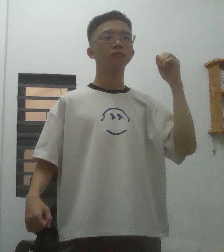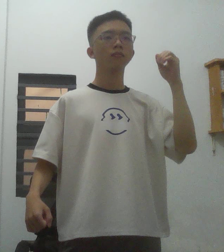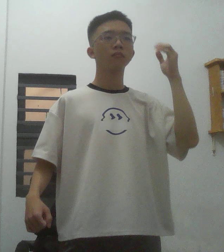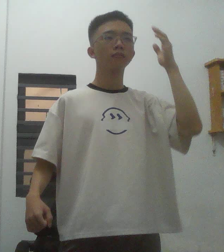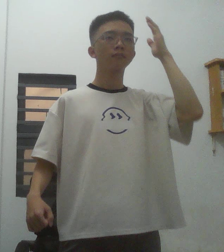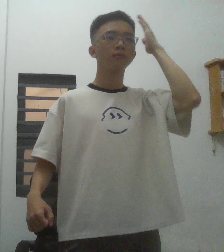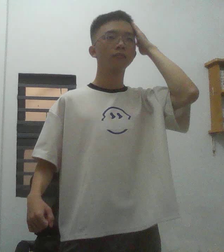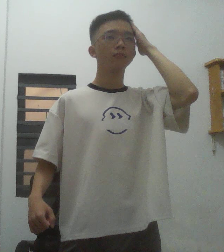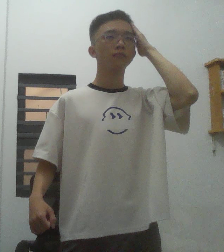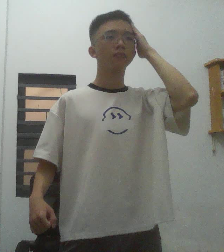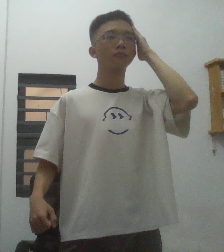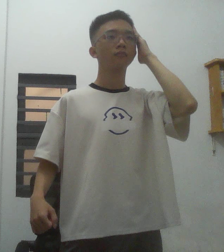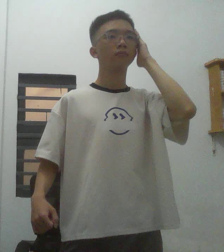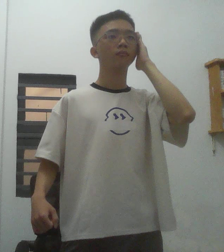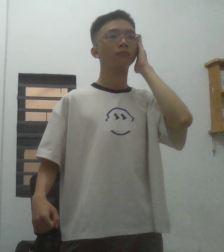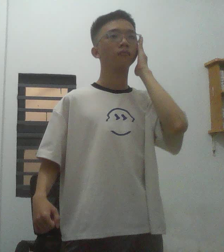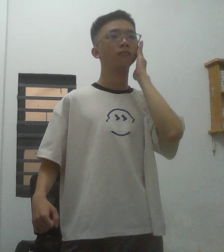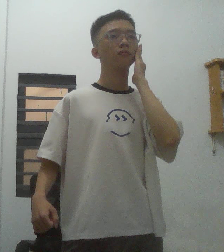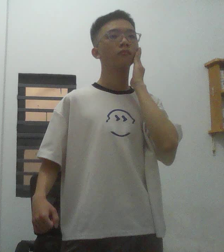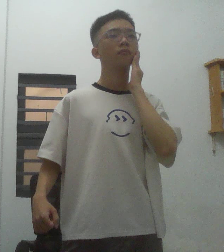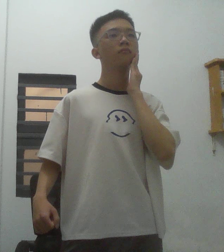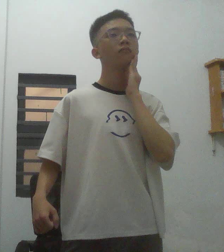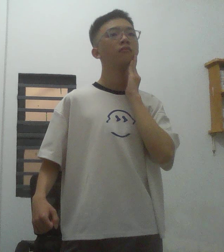dep